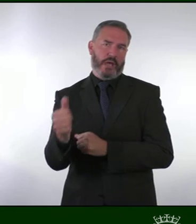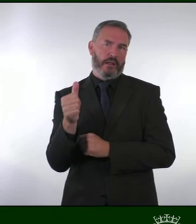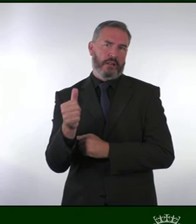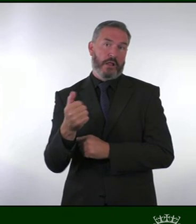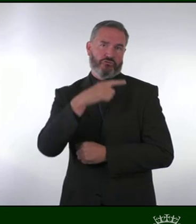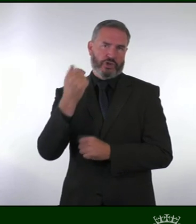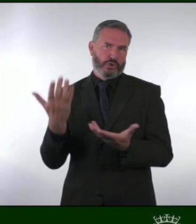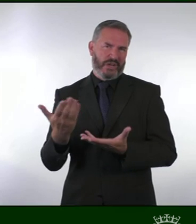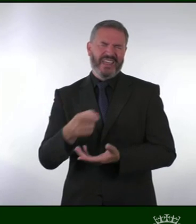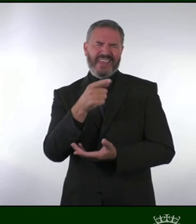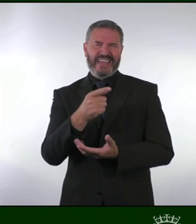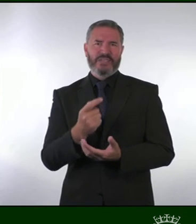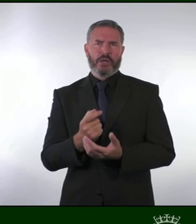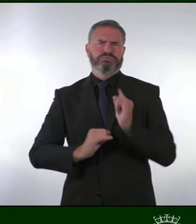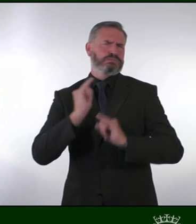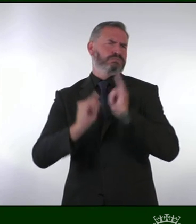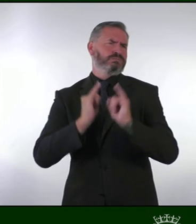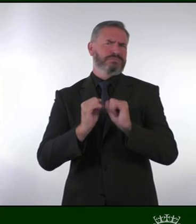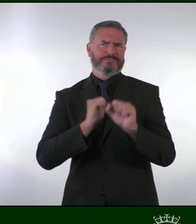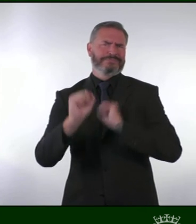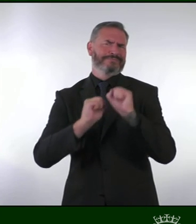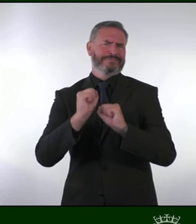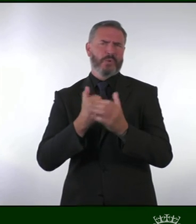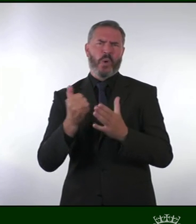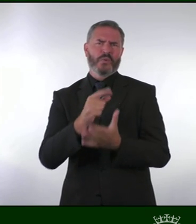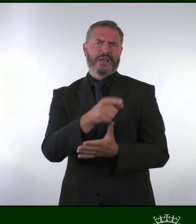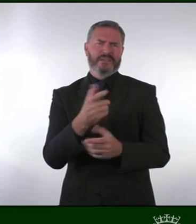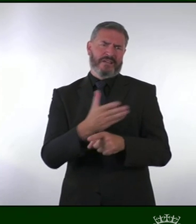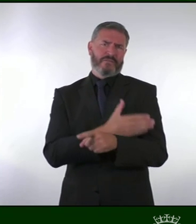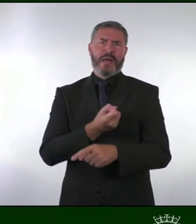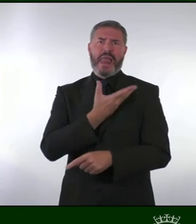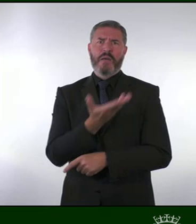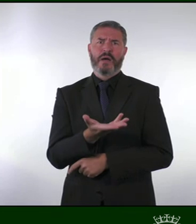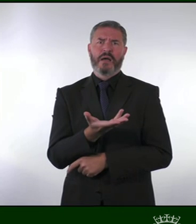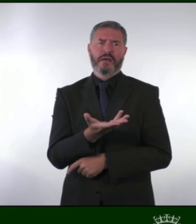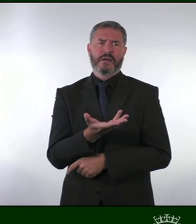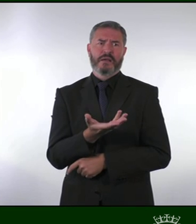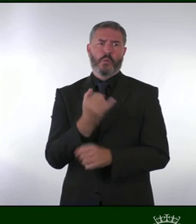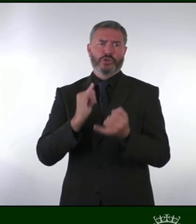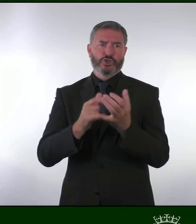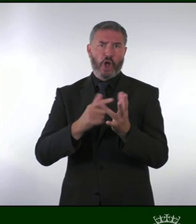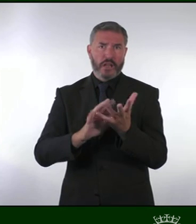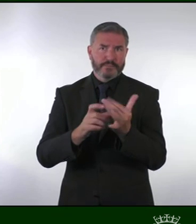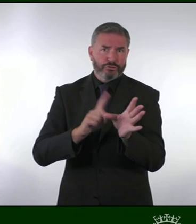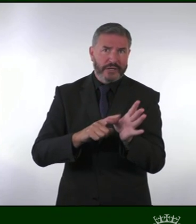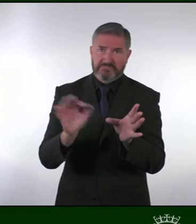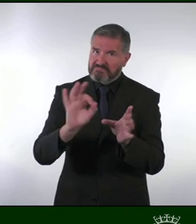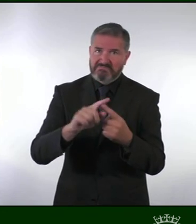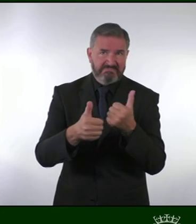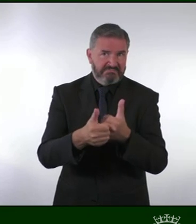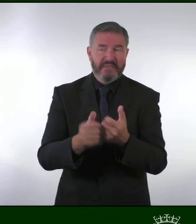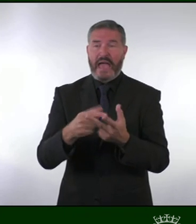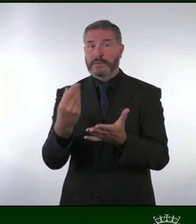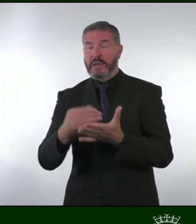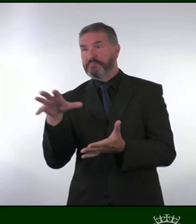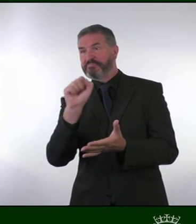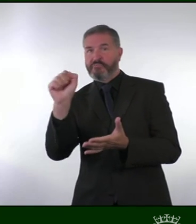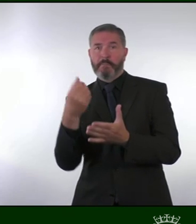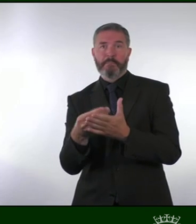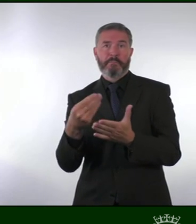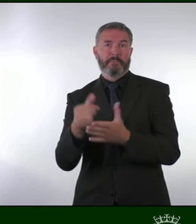He protested neither against the former Leader of the Opposition’s stance on Salisbury nor against his willingness to take money from Russia Today.